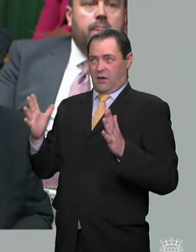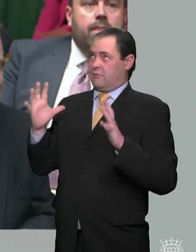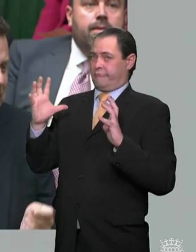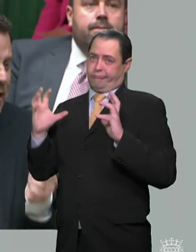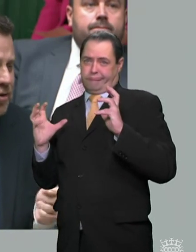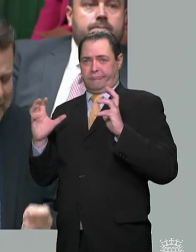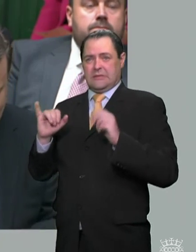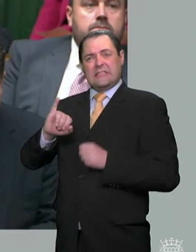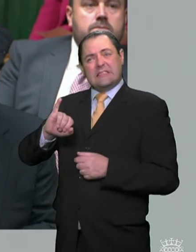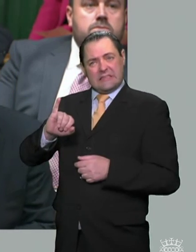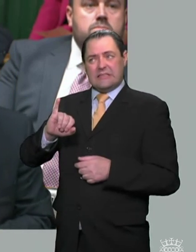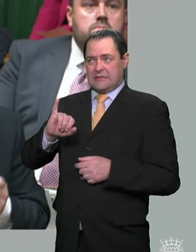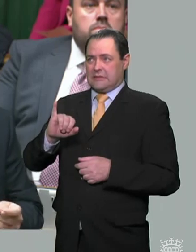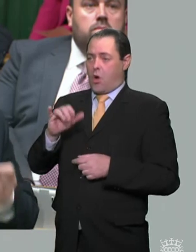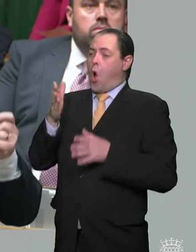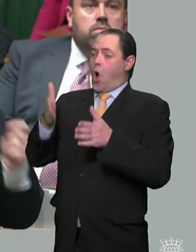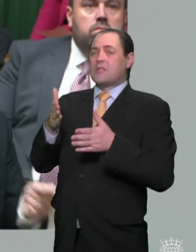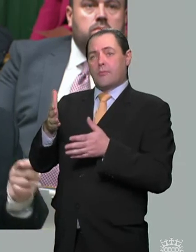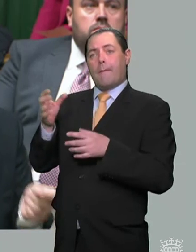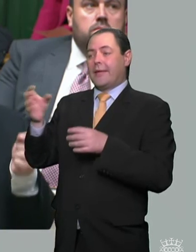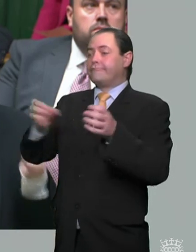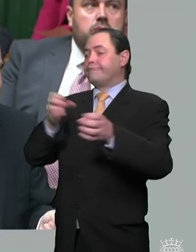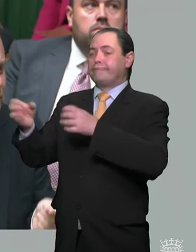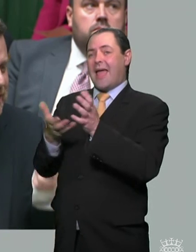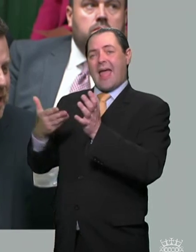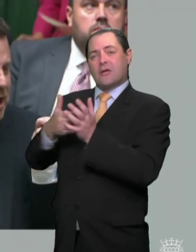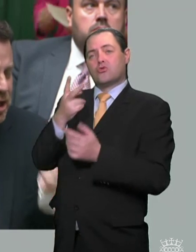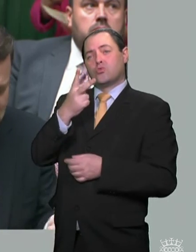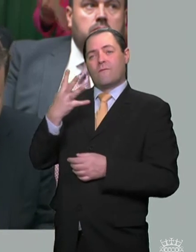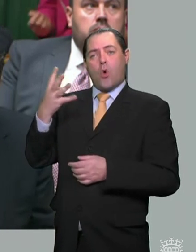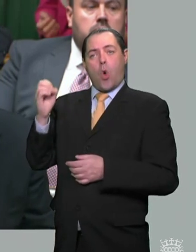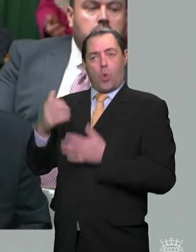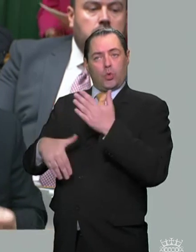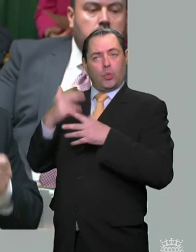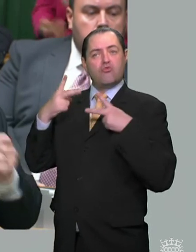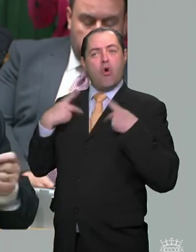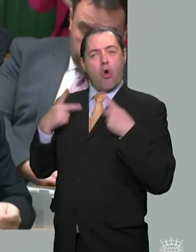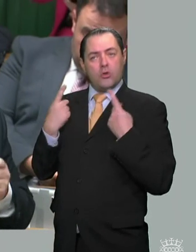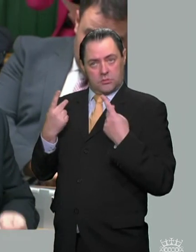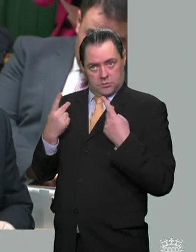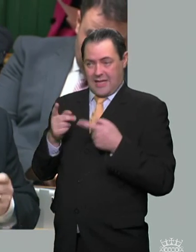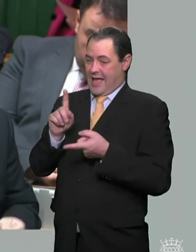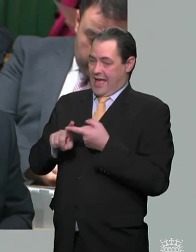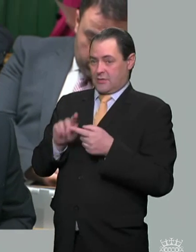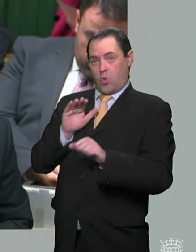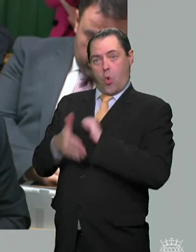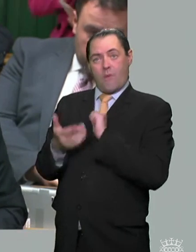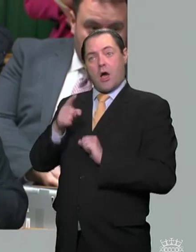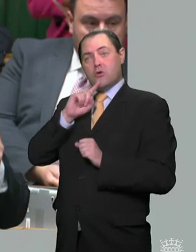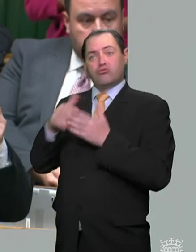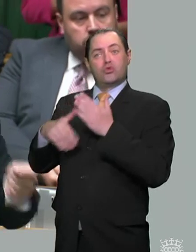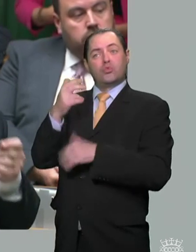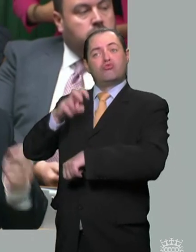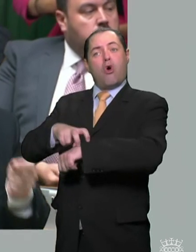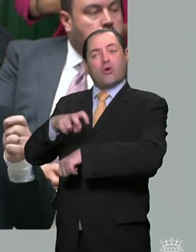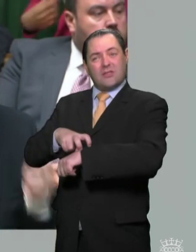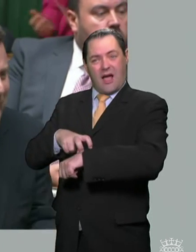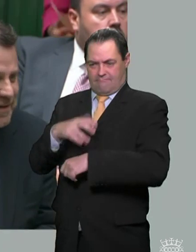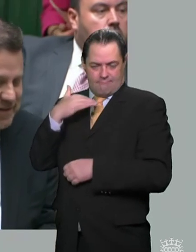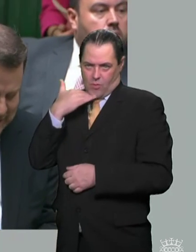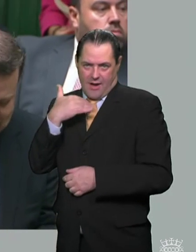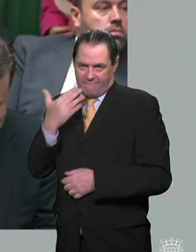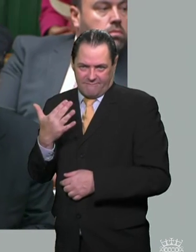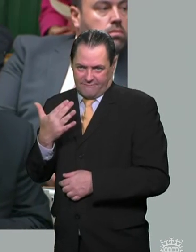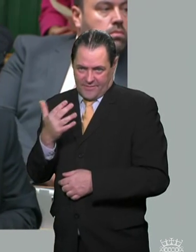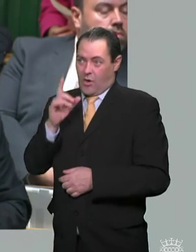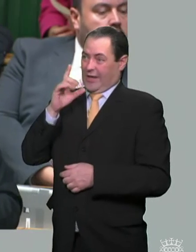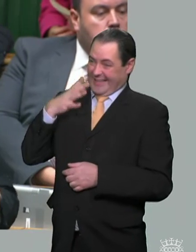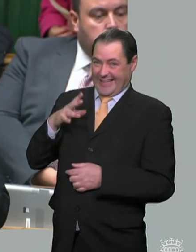Over the last year, the hospital has recruited an additional 240 new nurses and more than 100 doctors, but we need more beds.